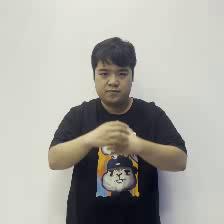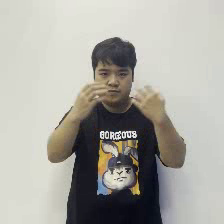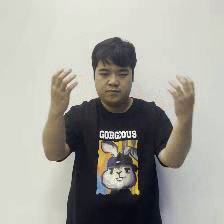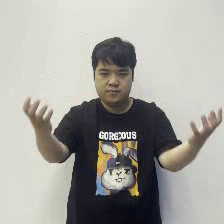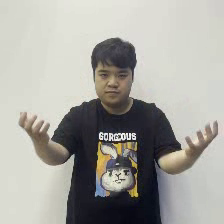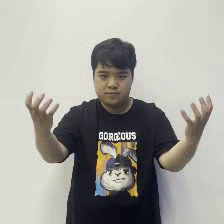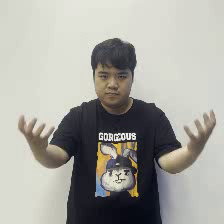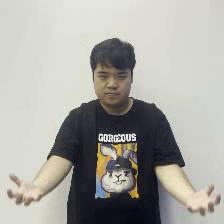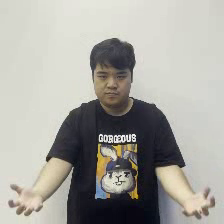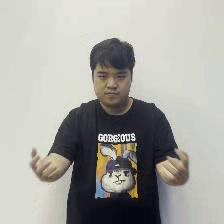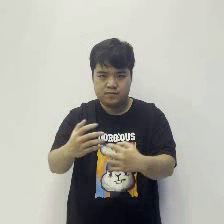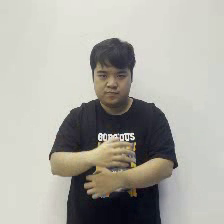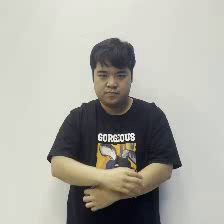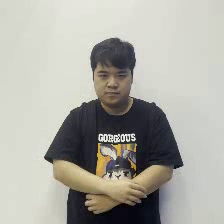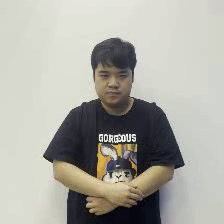Nặng